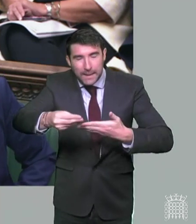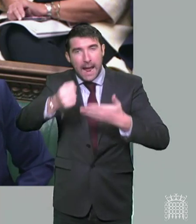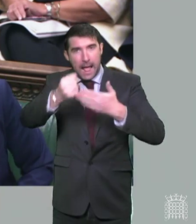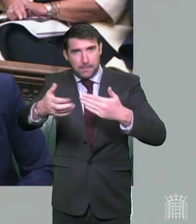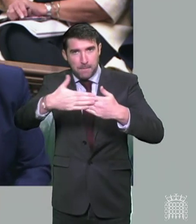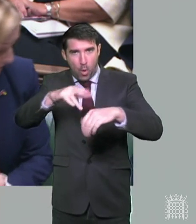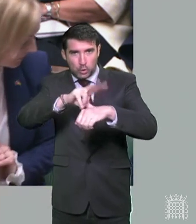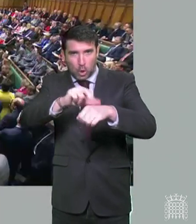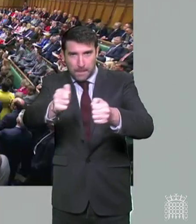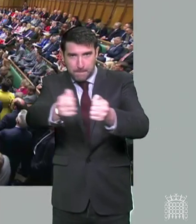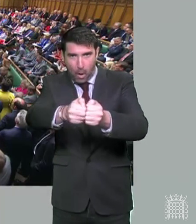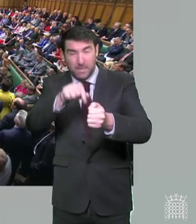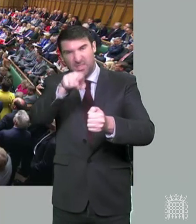That is what I am focused on.